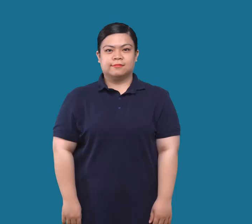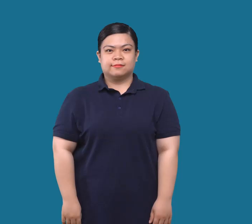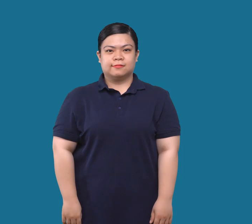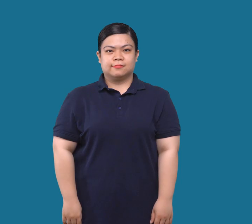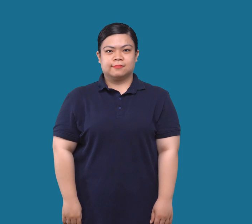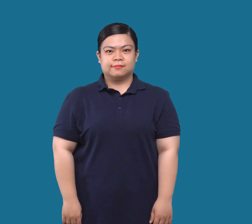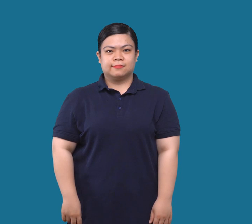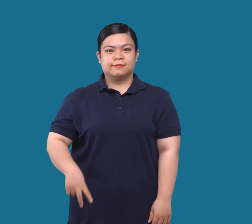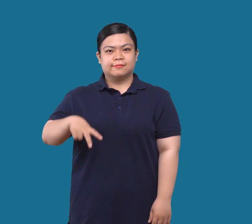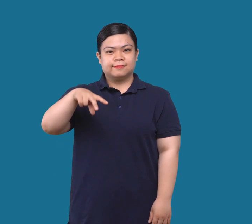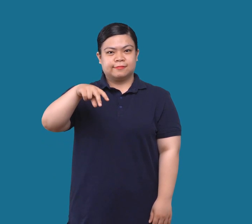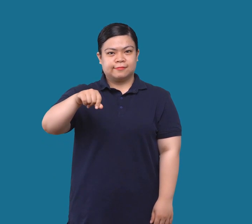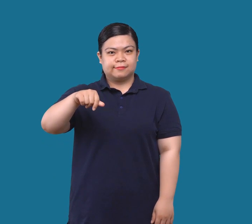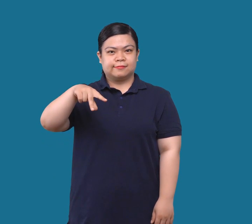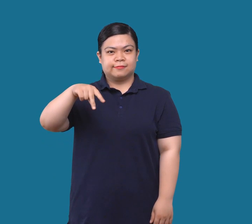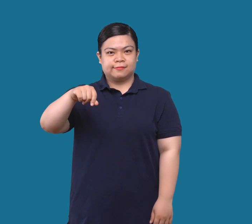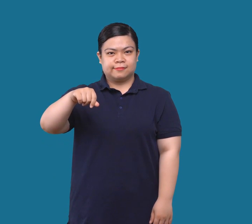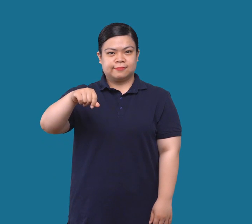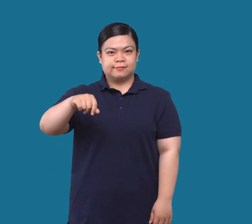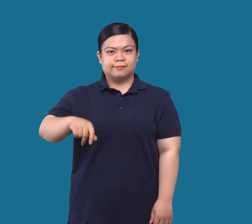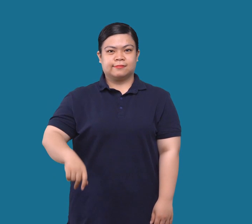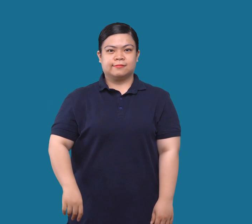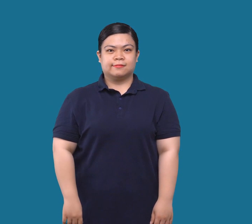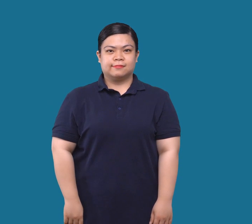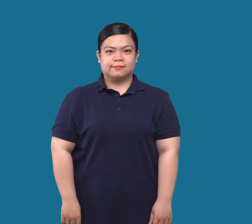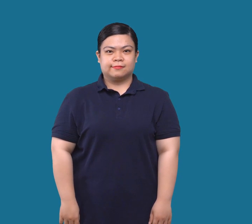quả chanh